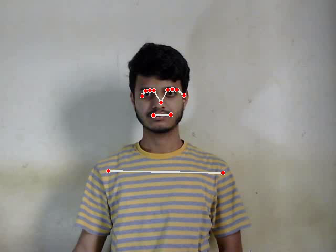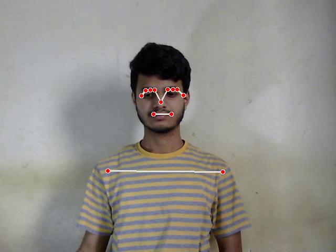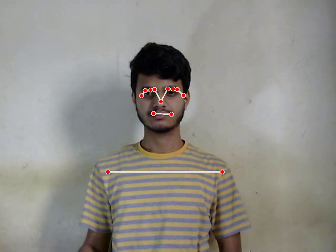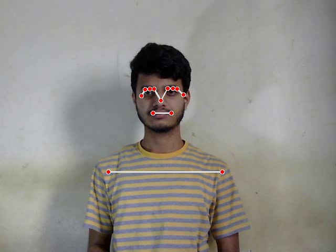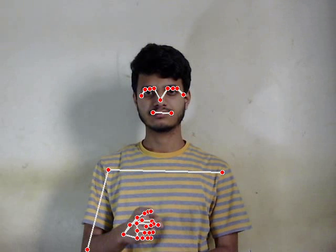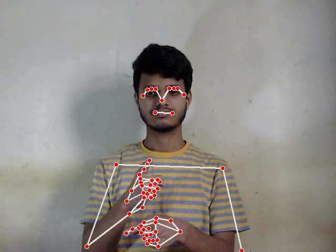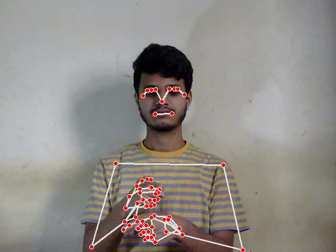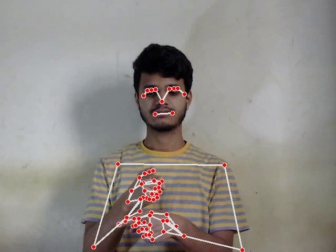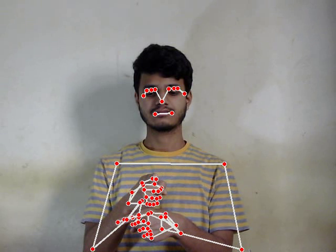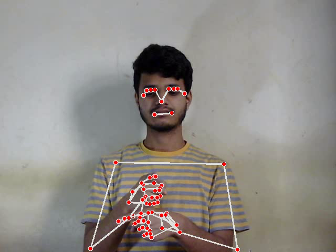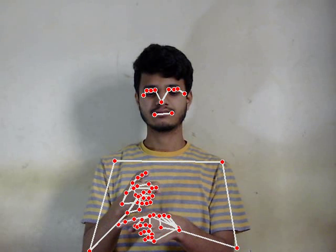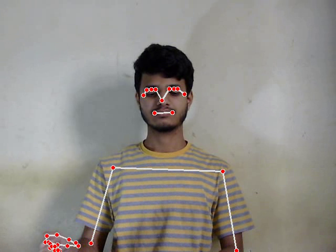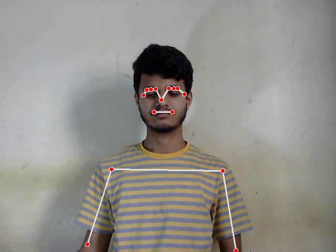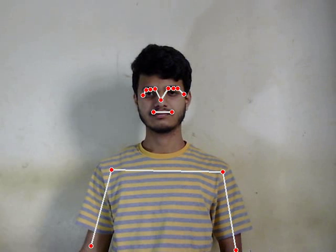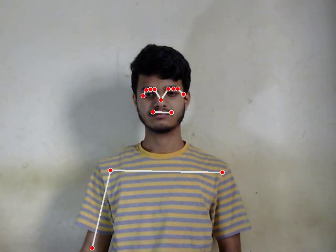right